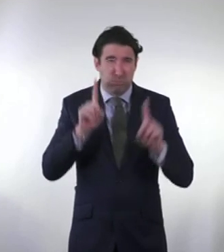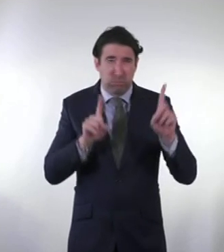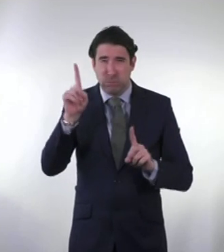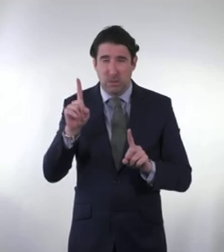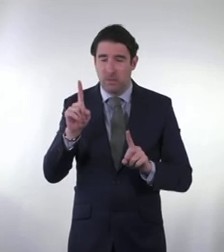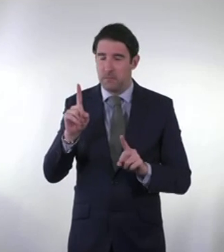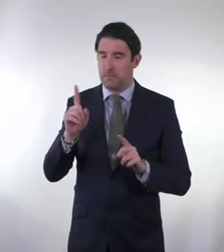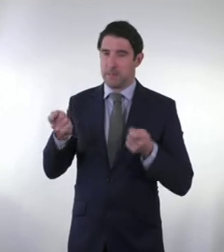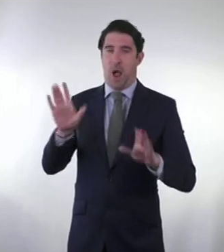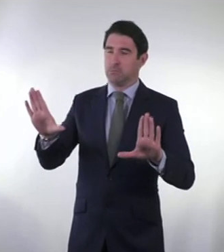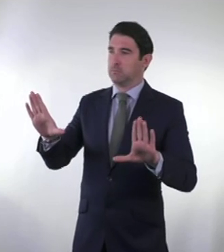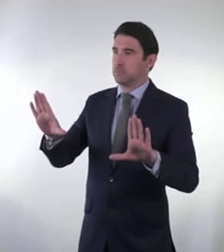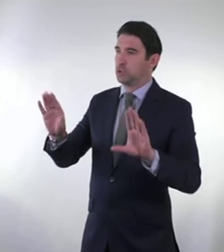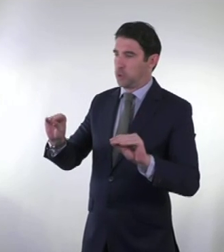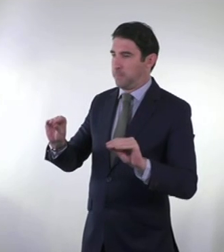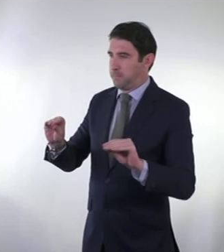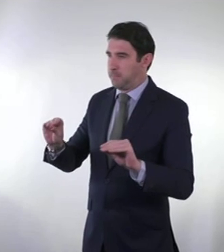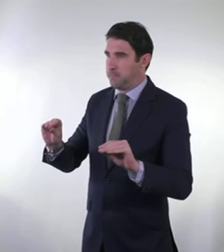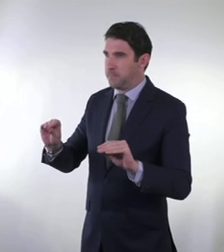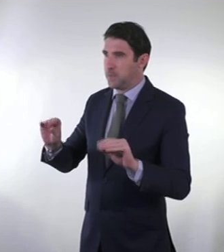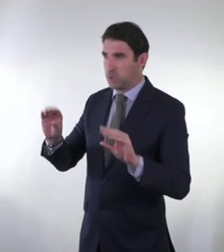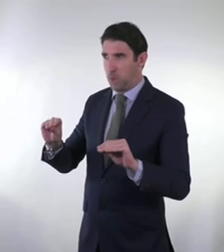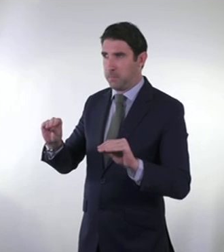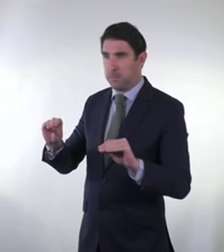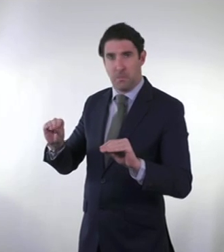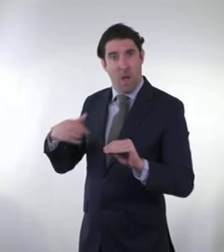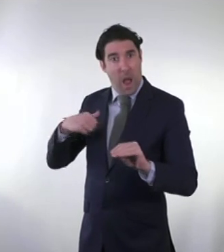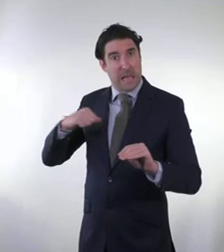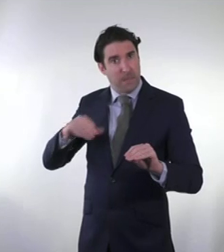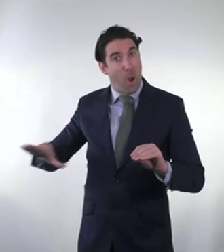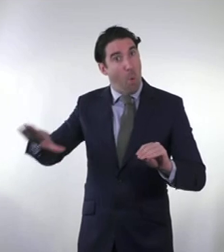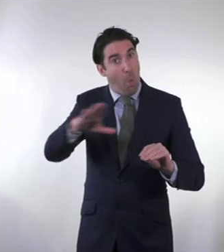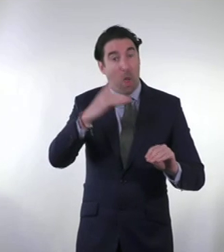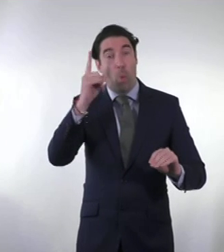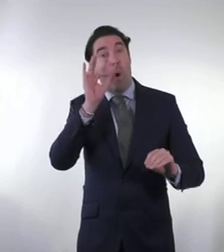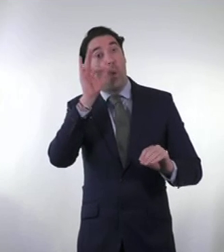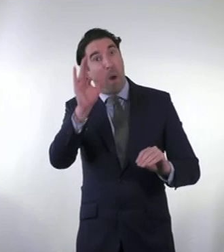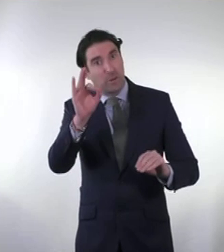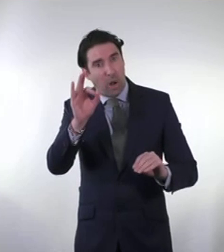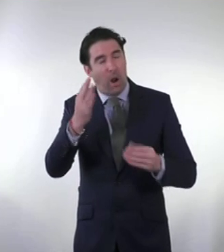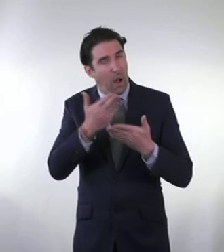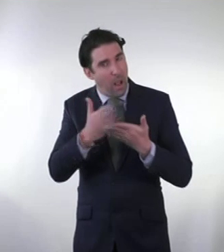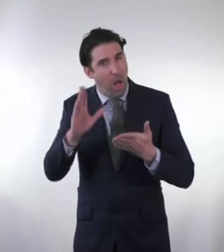Order. I expected the Prime Minister to be heard; I certainly want to hear the leader of the Scottish National party.